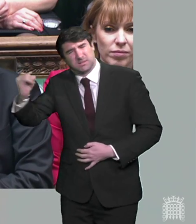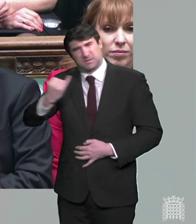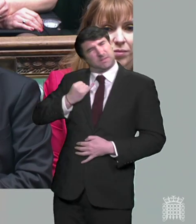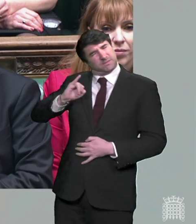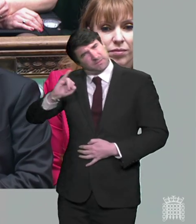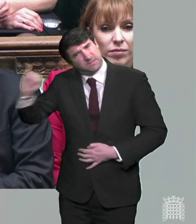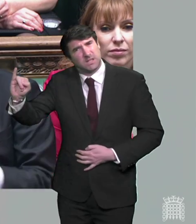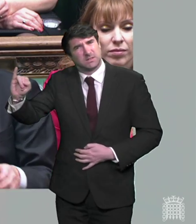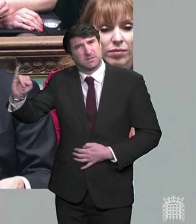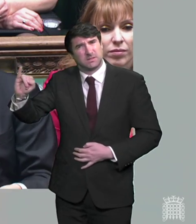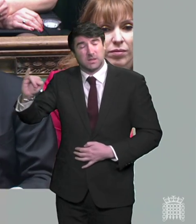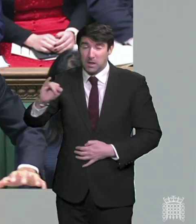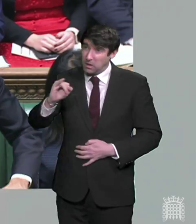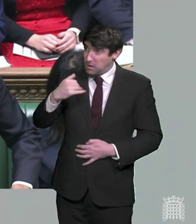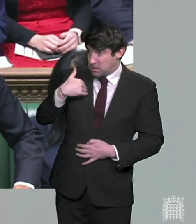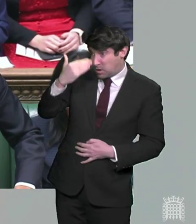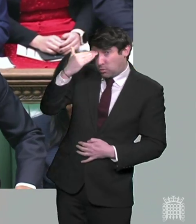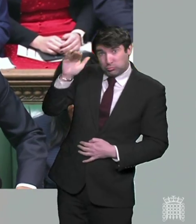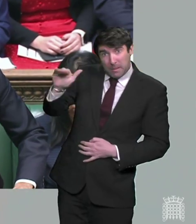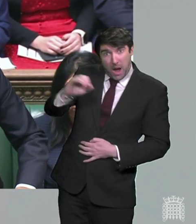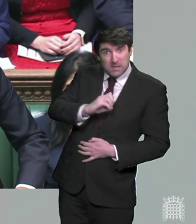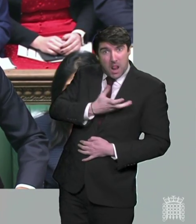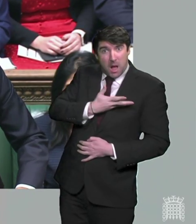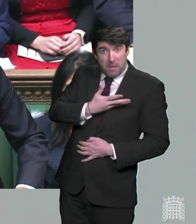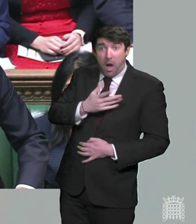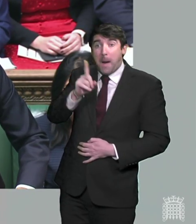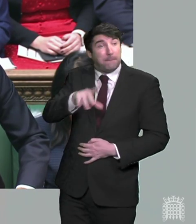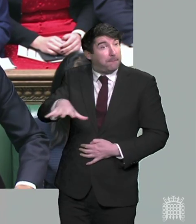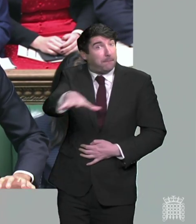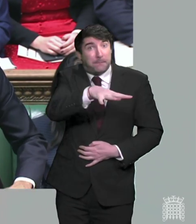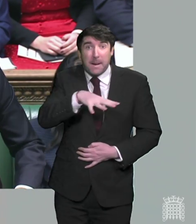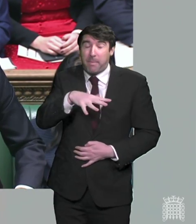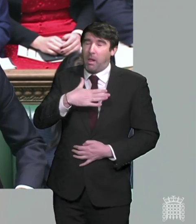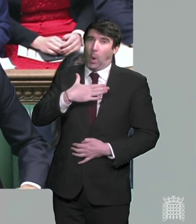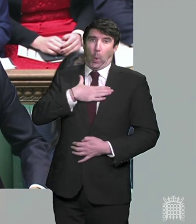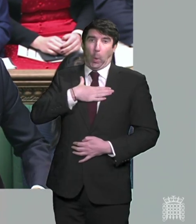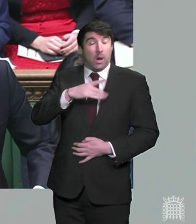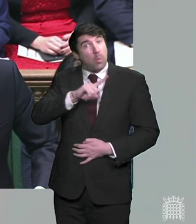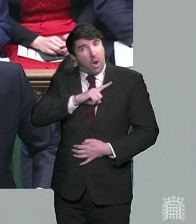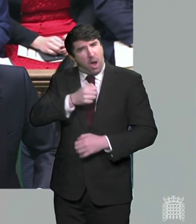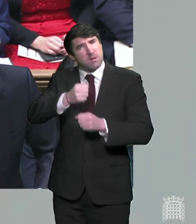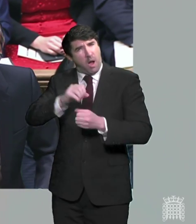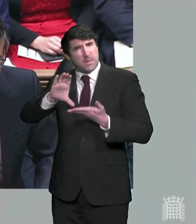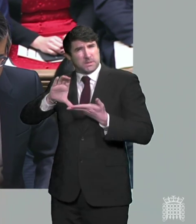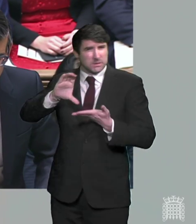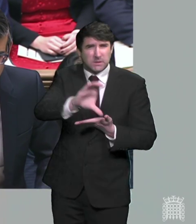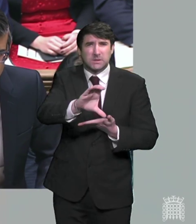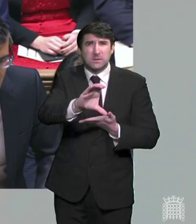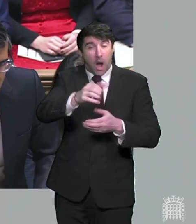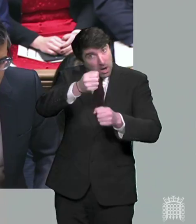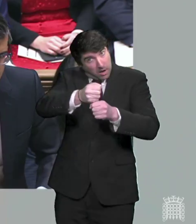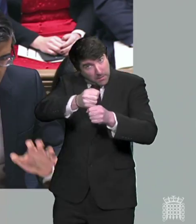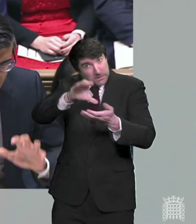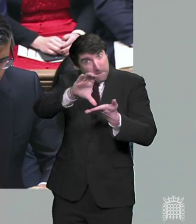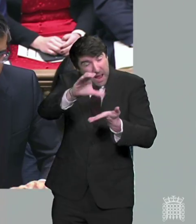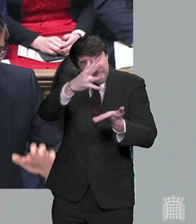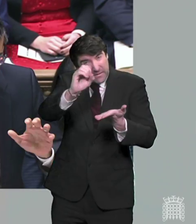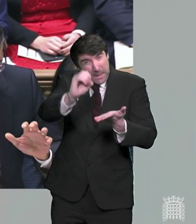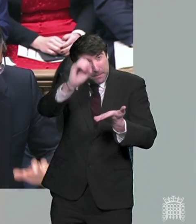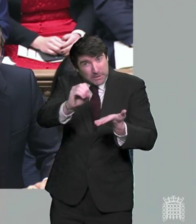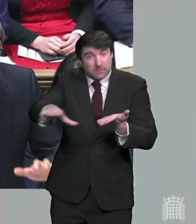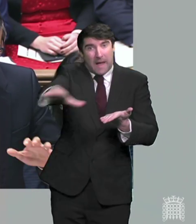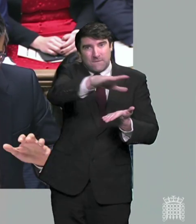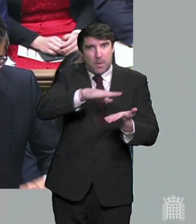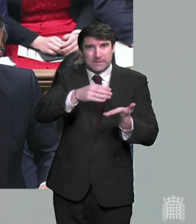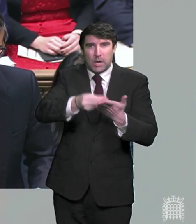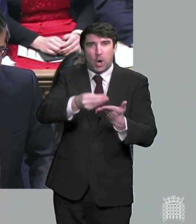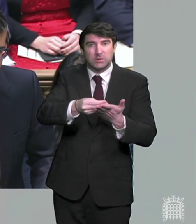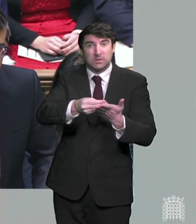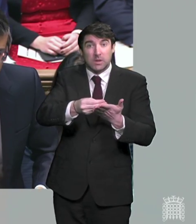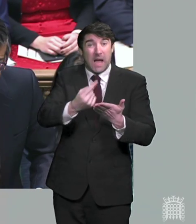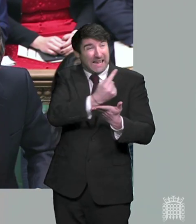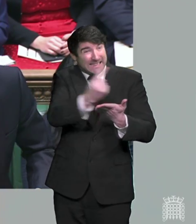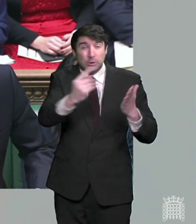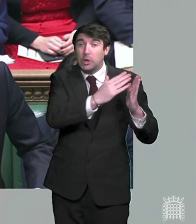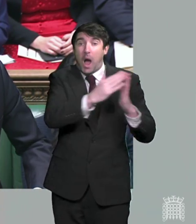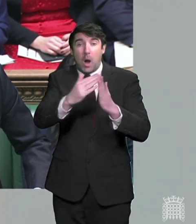Because of our energy price guarantee, the Government are paying more than half of a typical household energy bill, saving households right now £1,000.